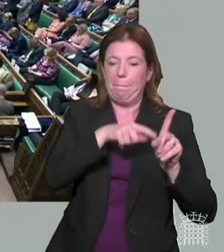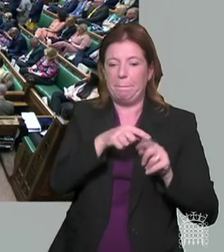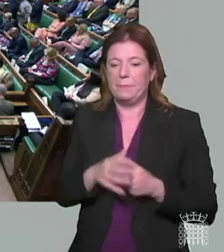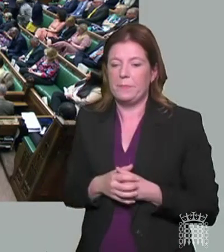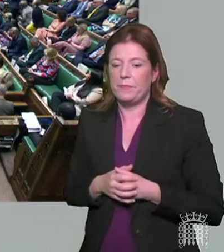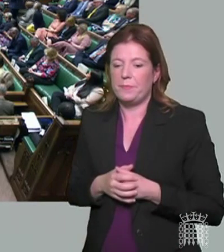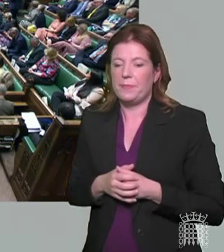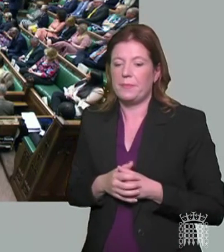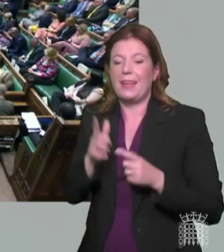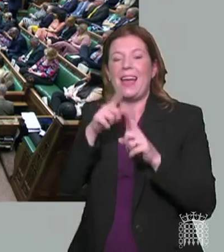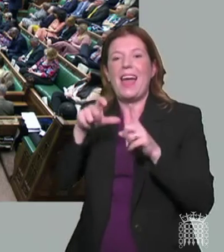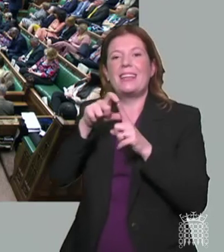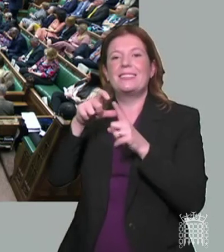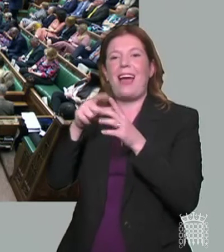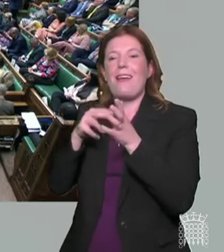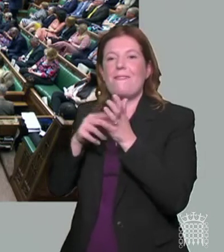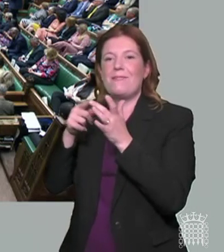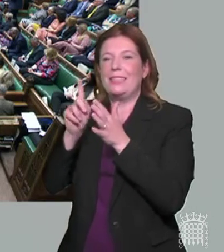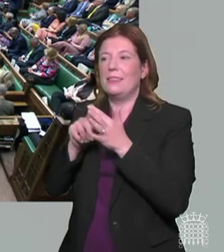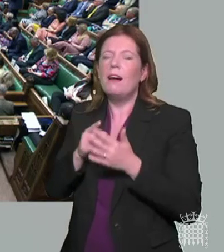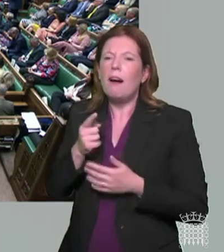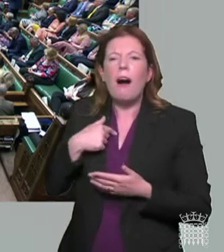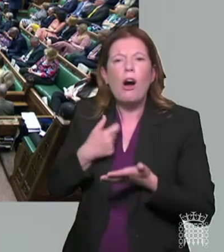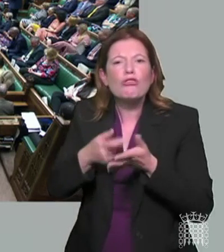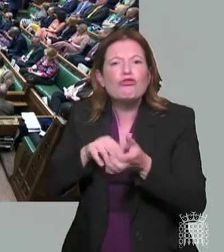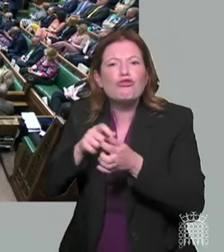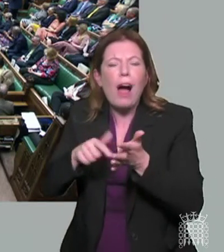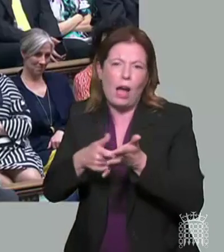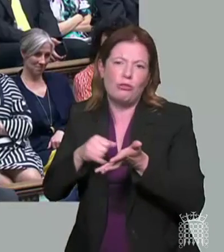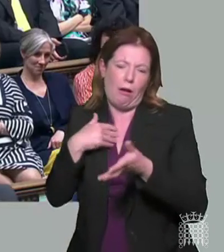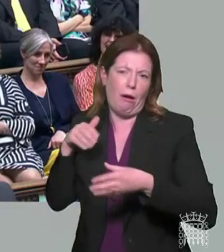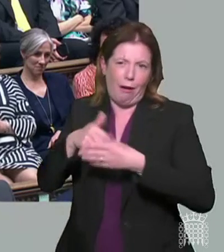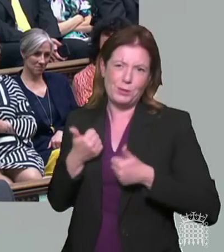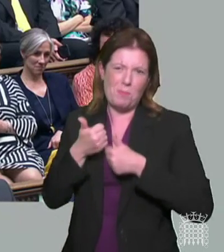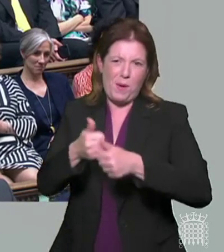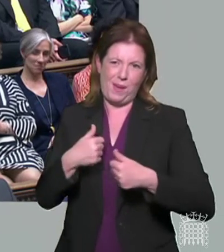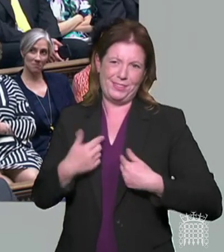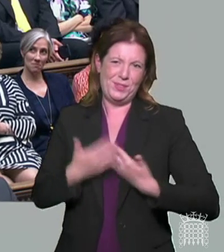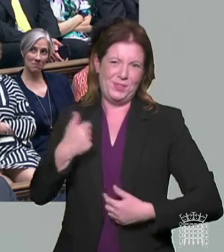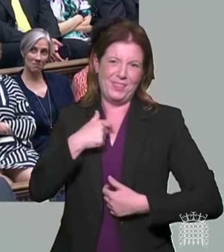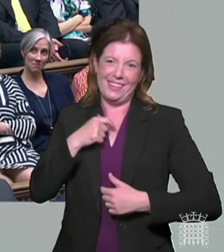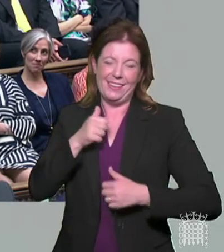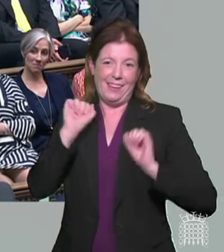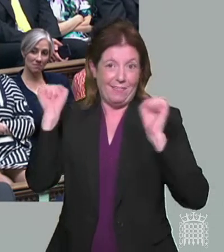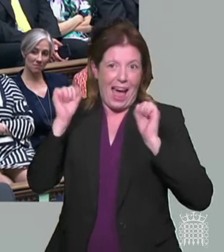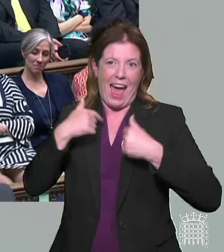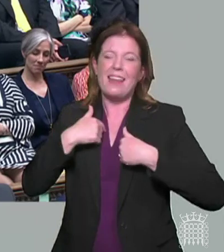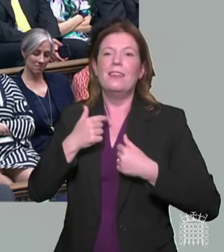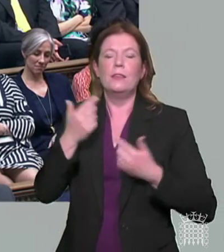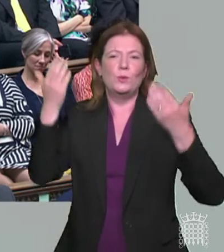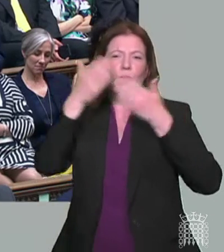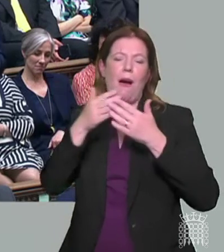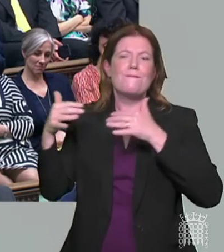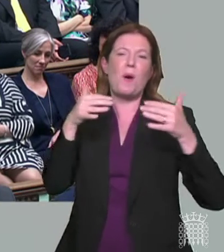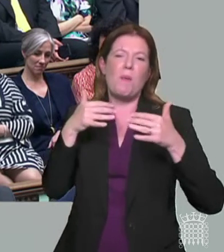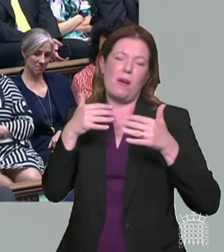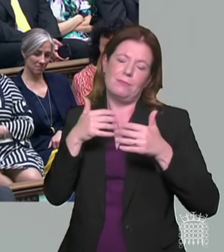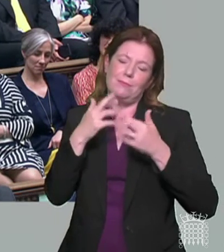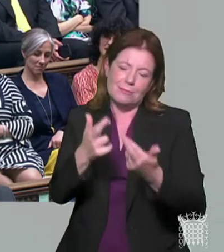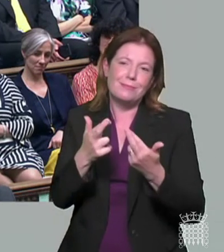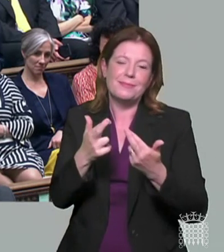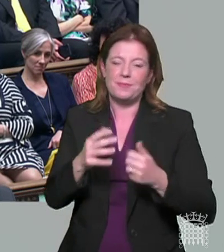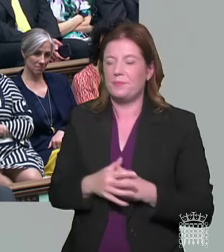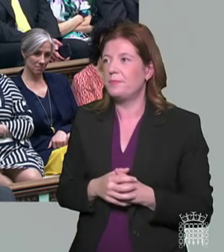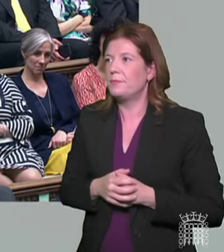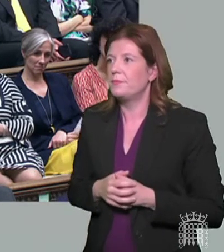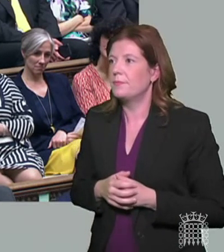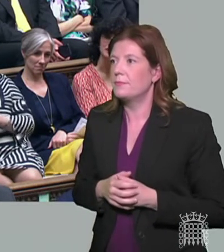May I join other new fans of Rangers and wish them good luck in Seville tonight?